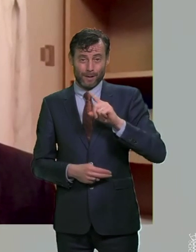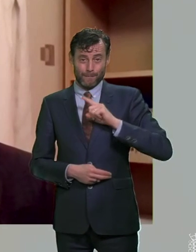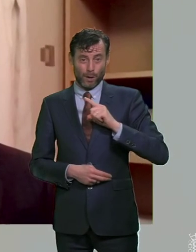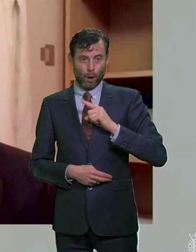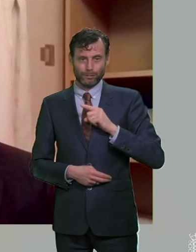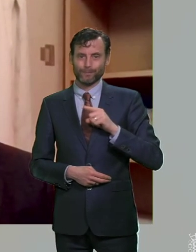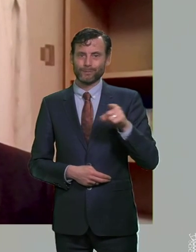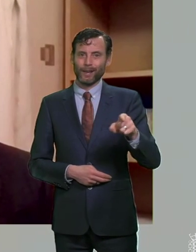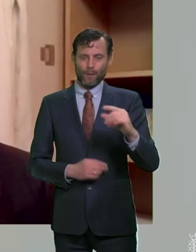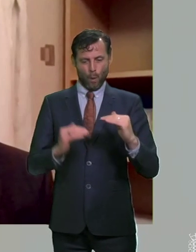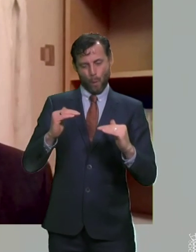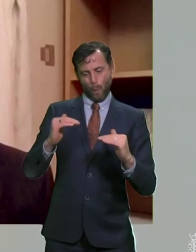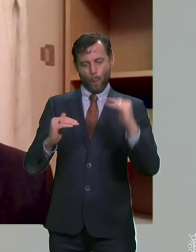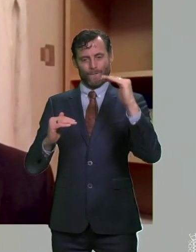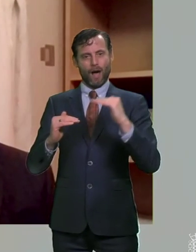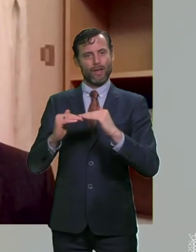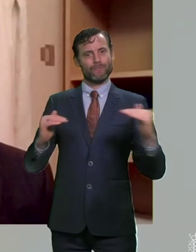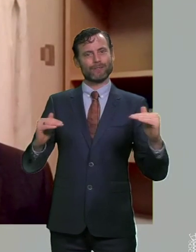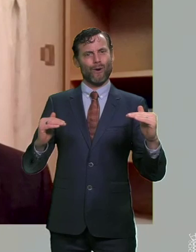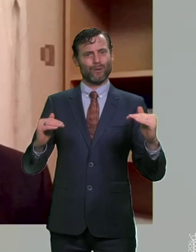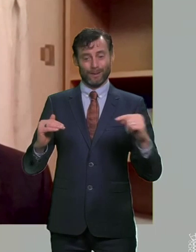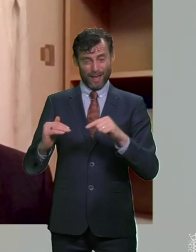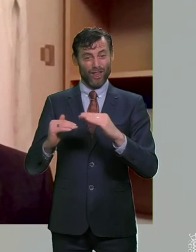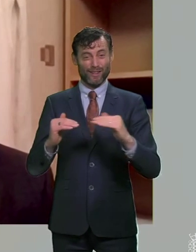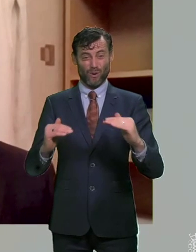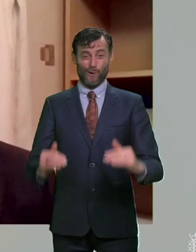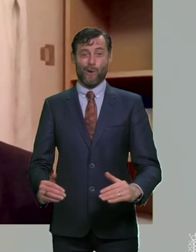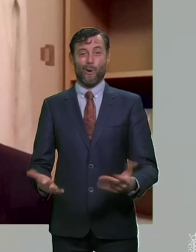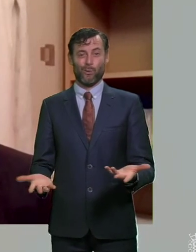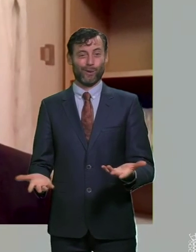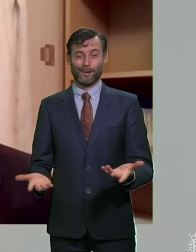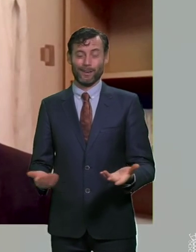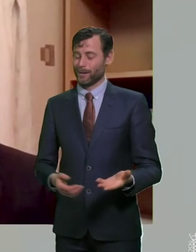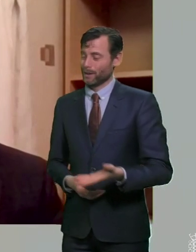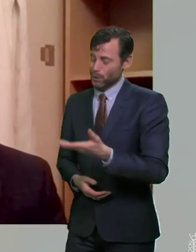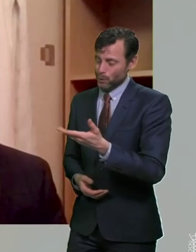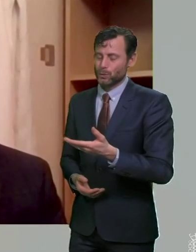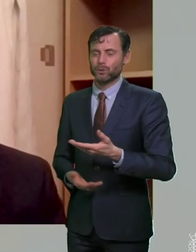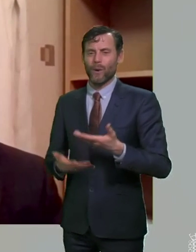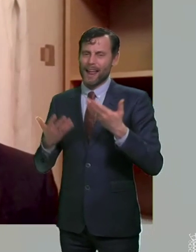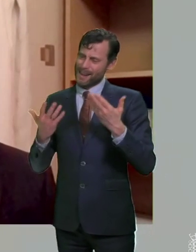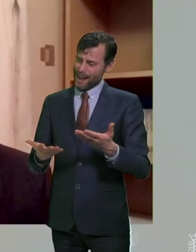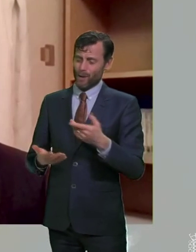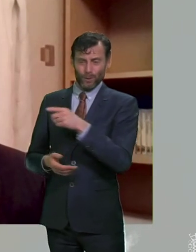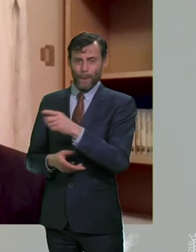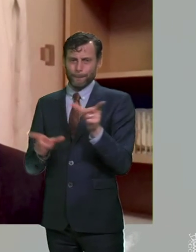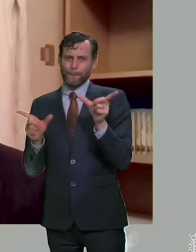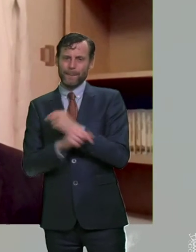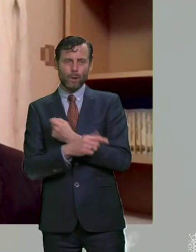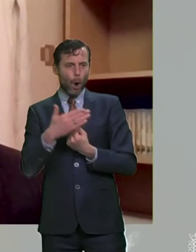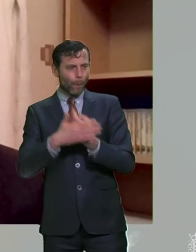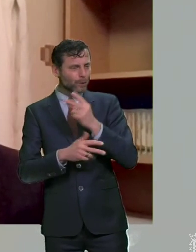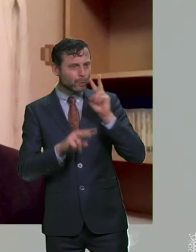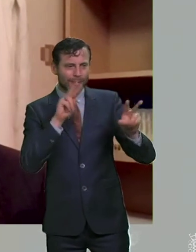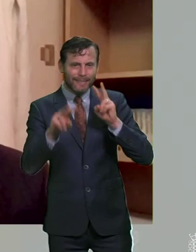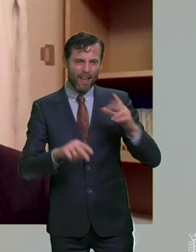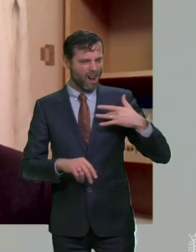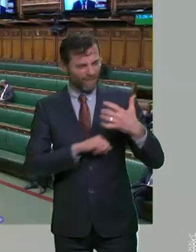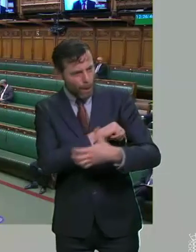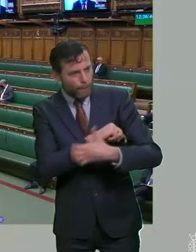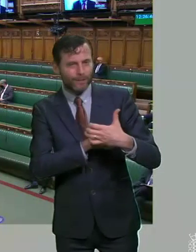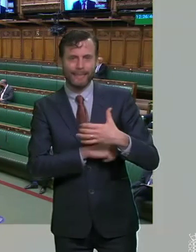Will he urgently address that scandal, take long-term action on universal credit and school meals, and help free our children from poverty?